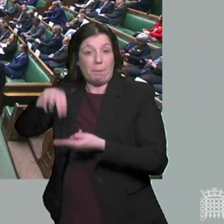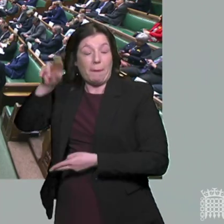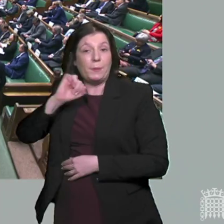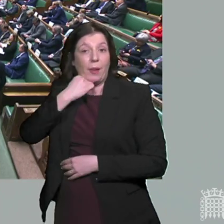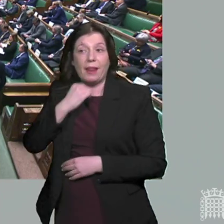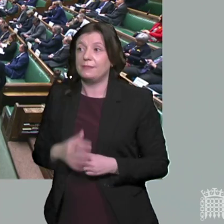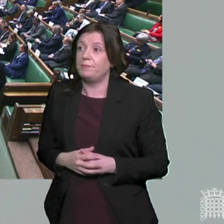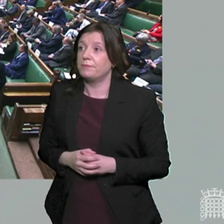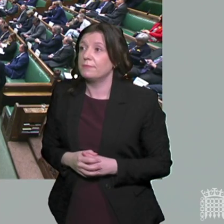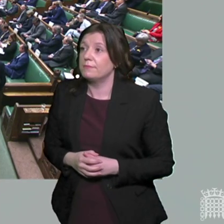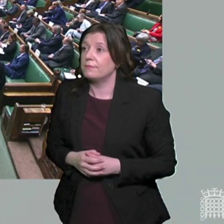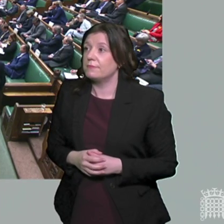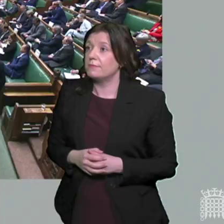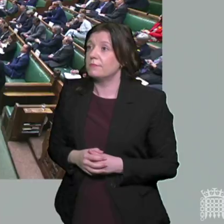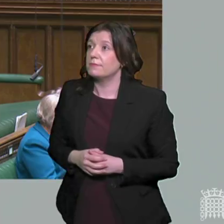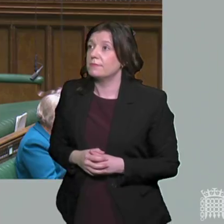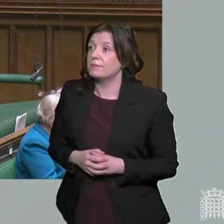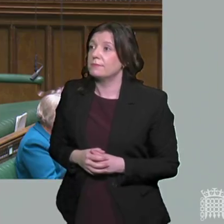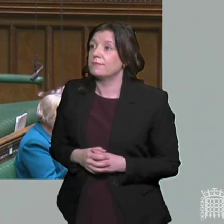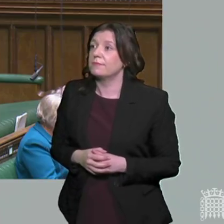I call the Chair of the Select Committee.